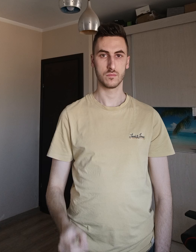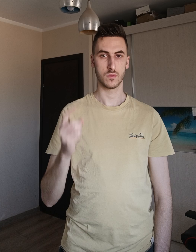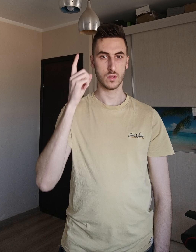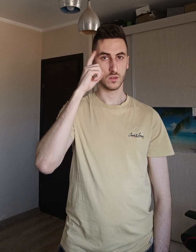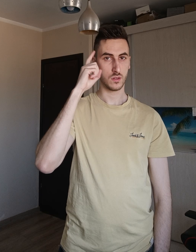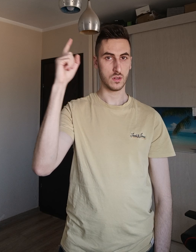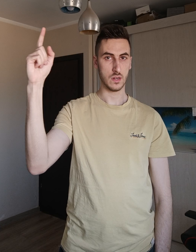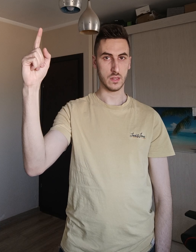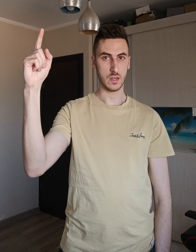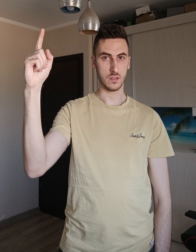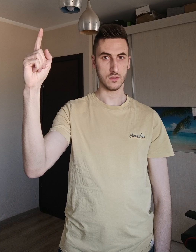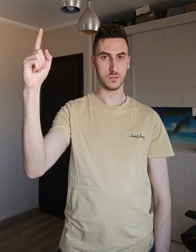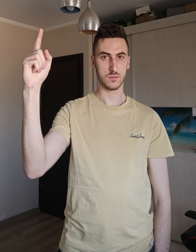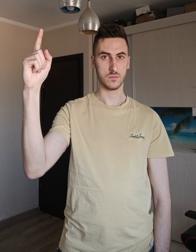לדעת